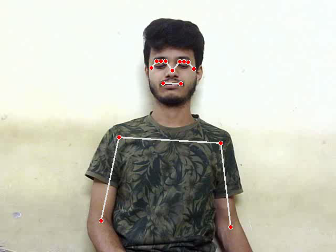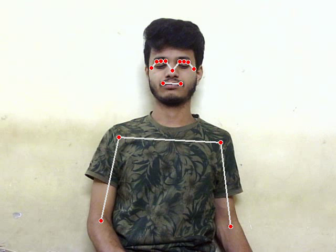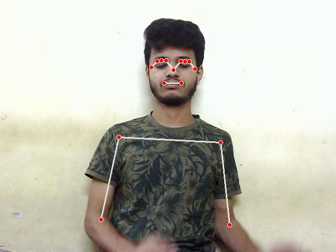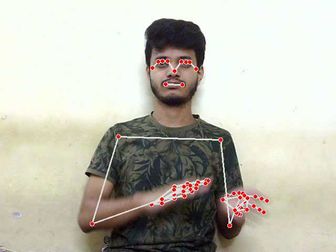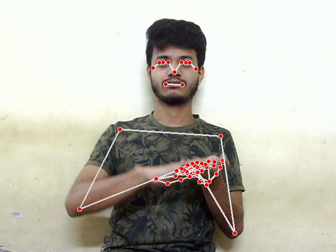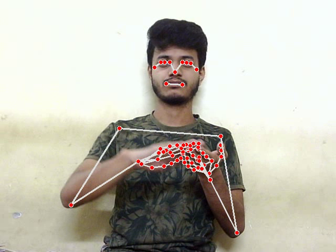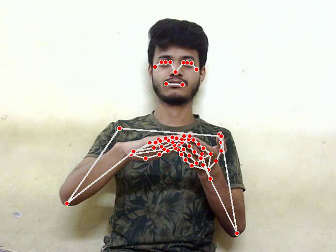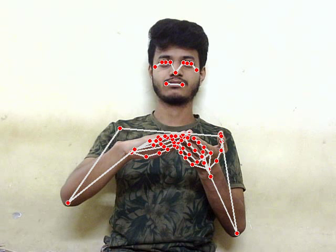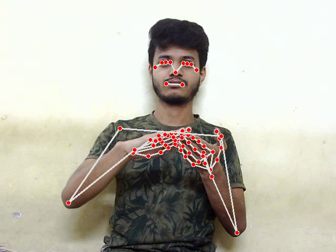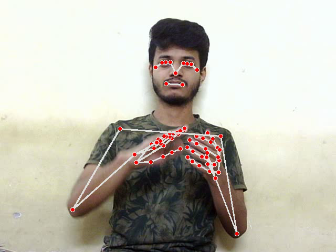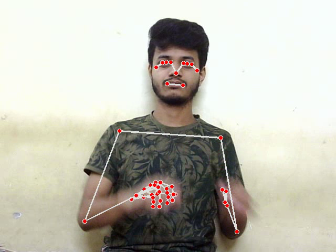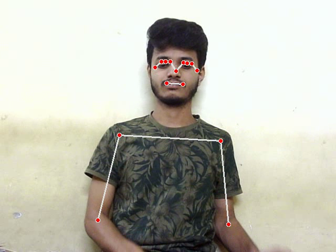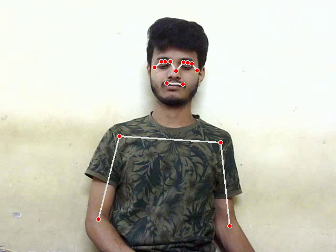nice